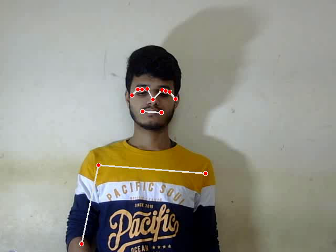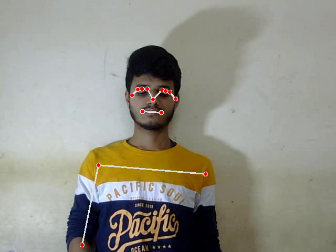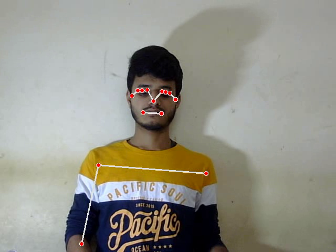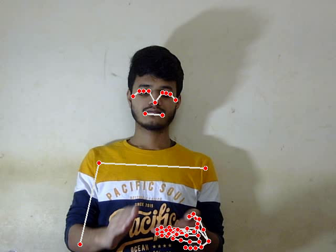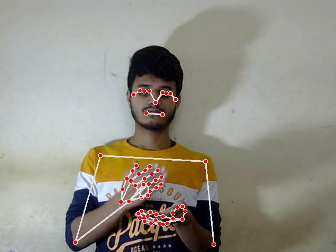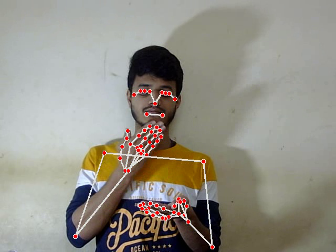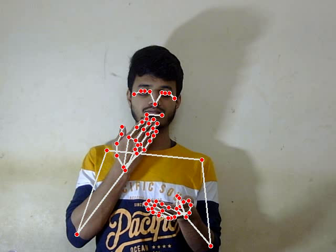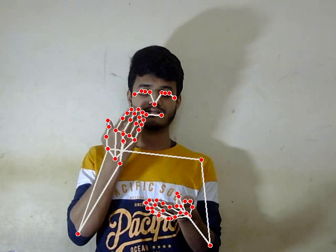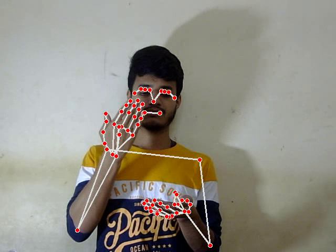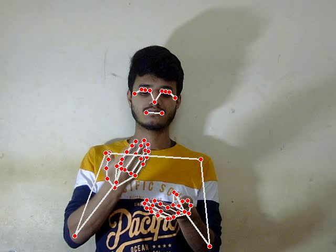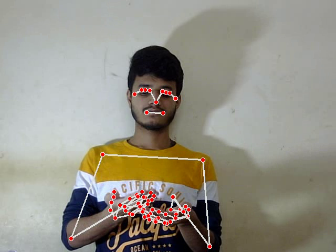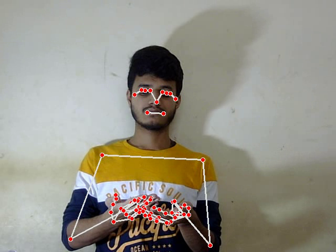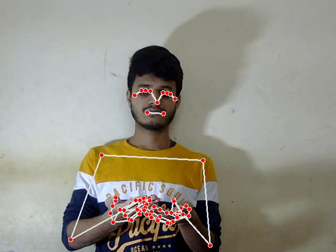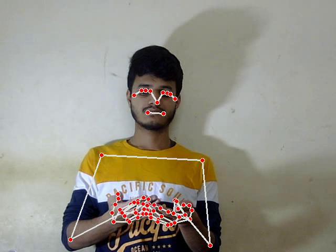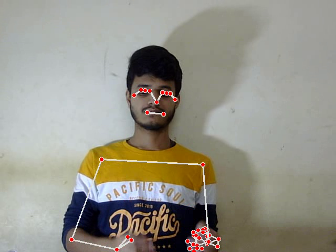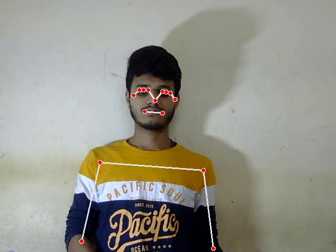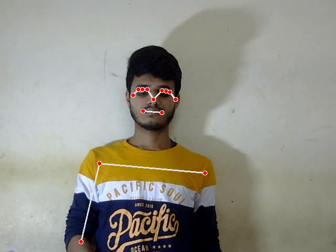good